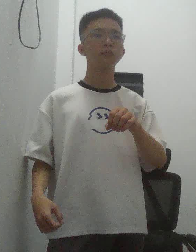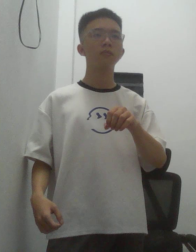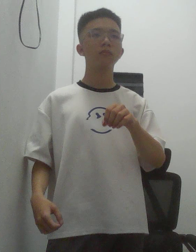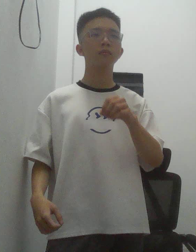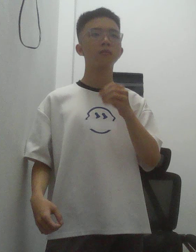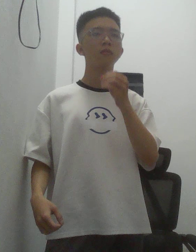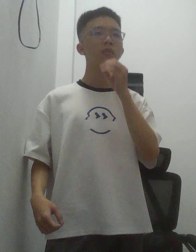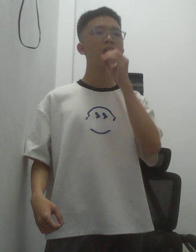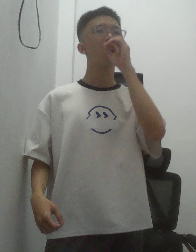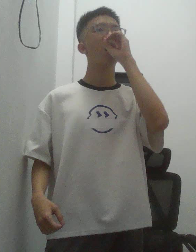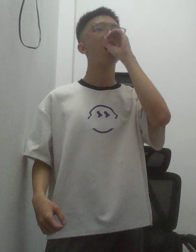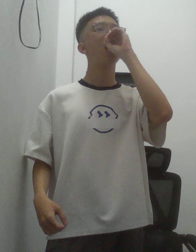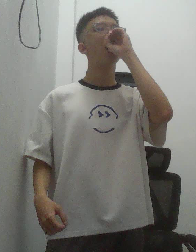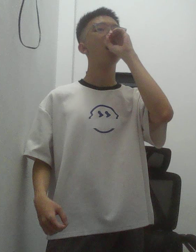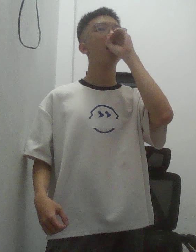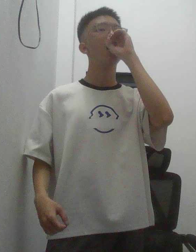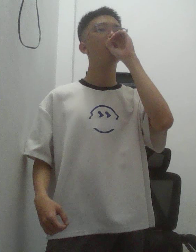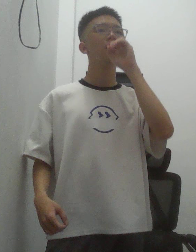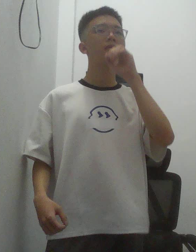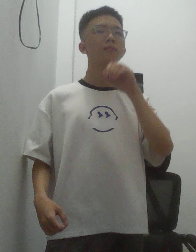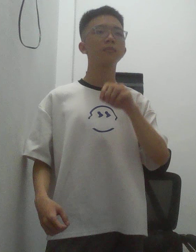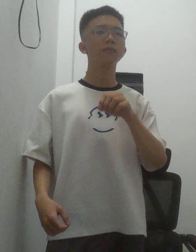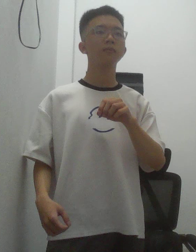uong